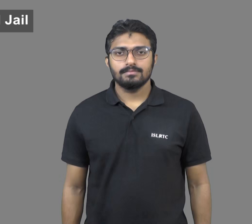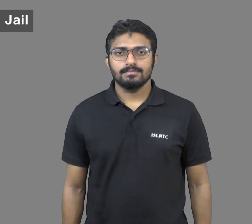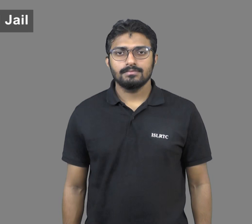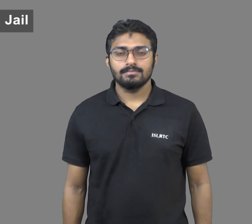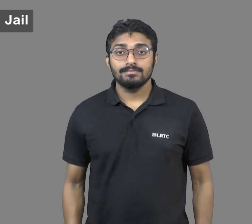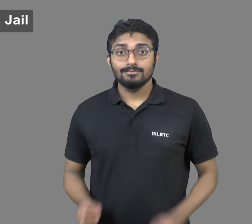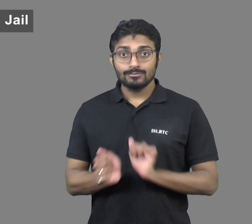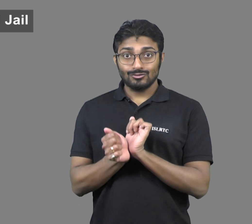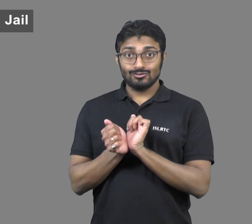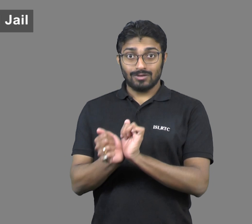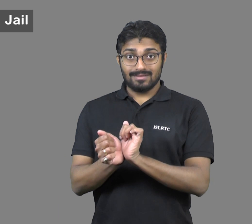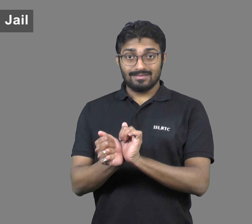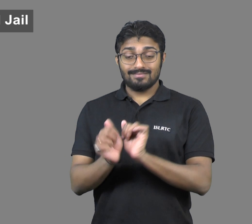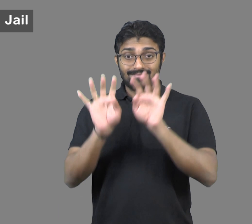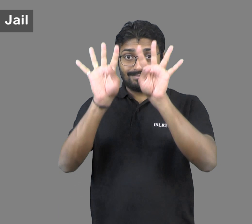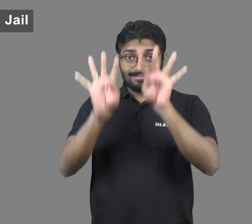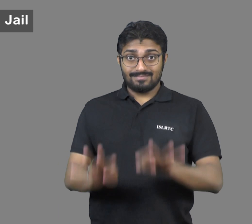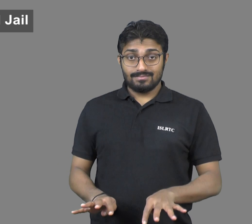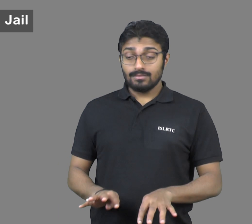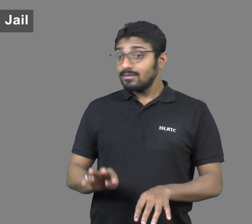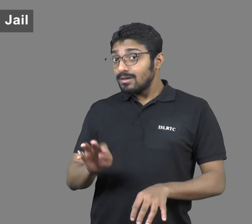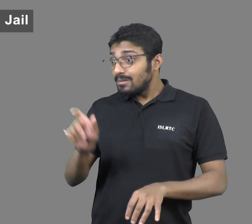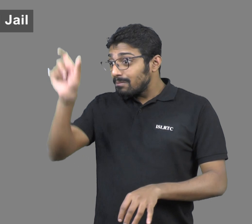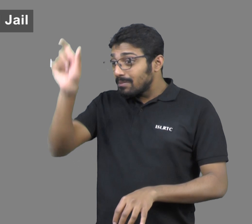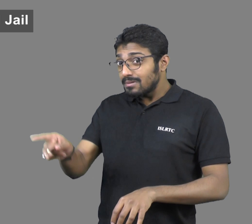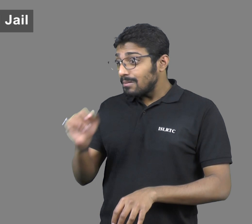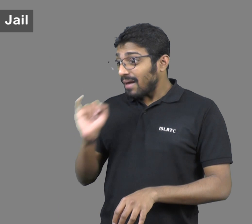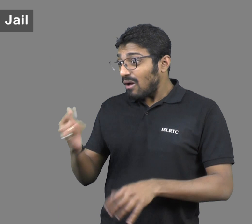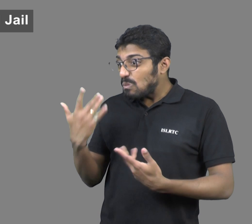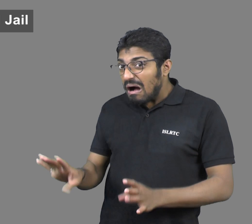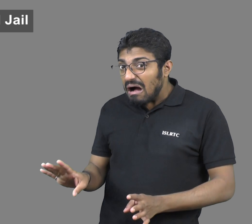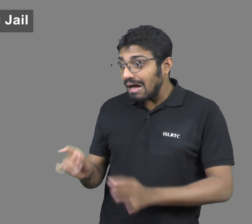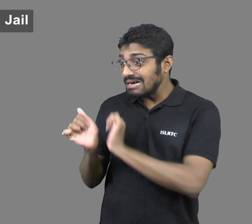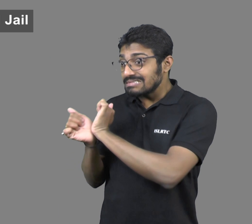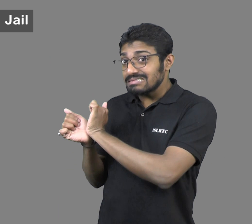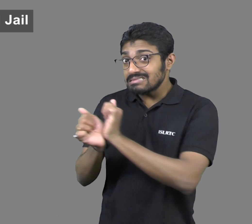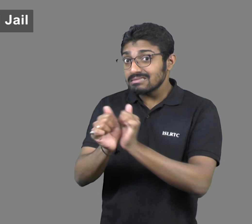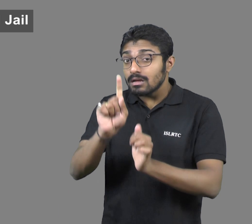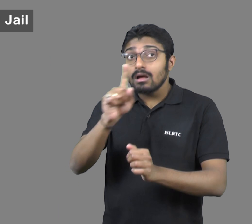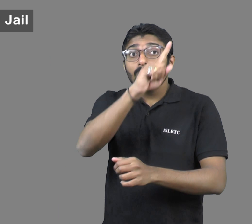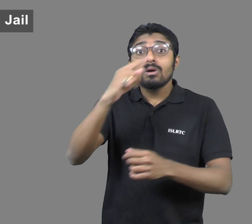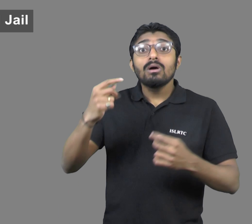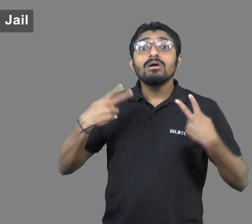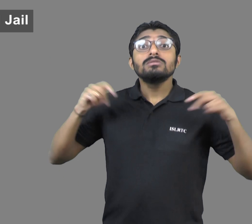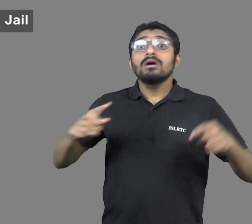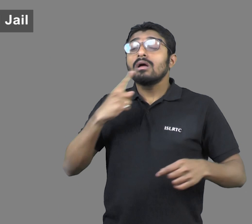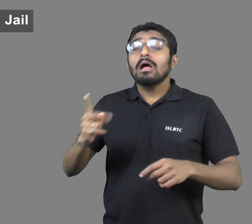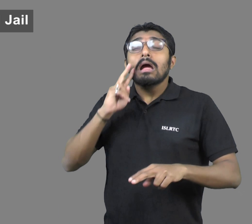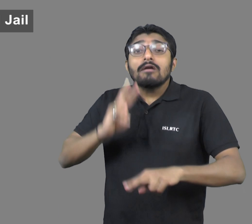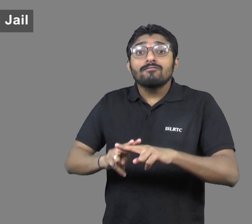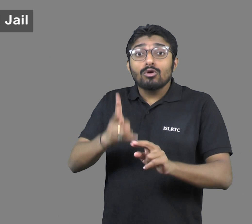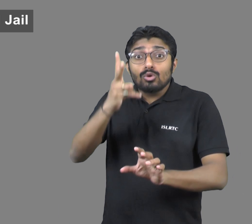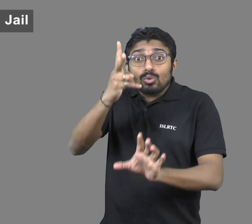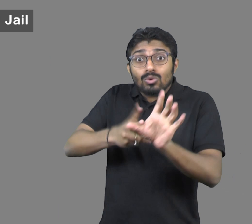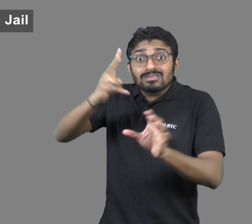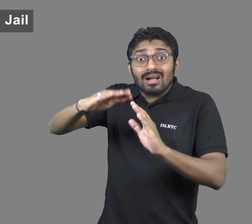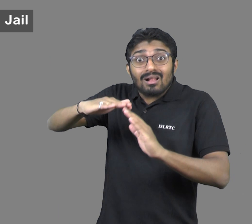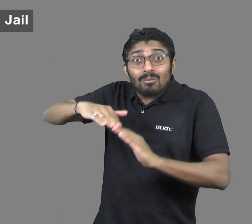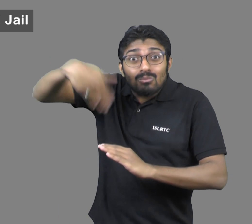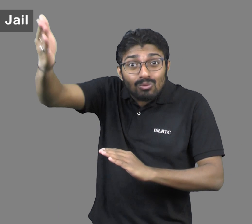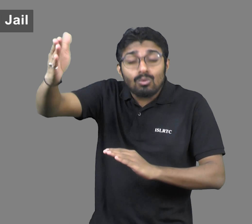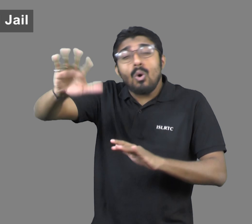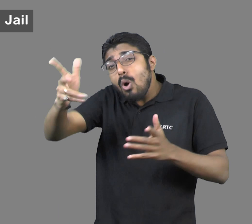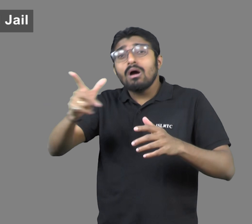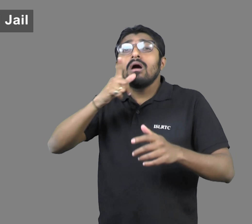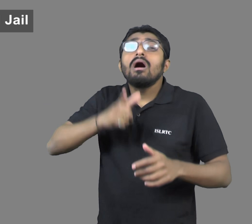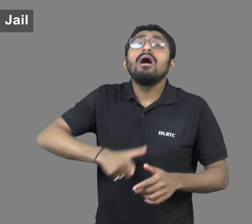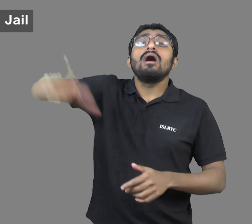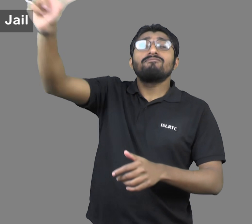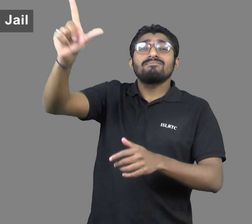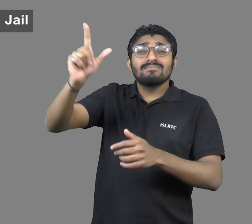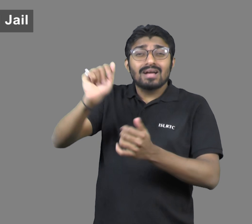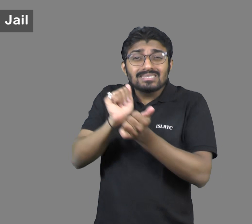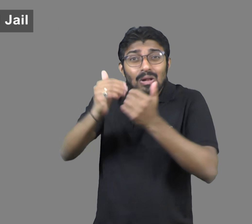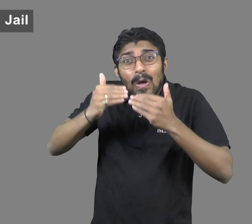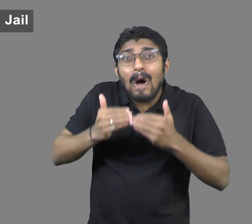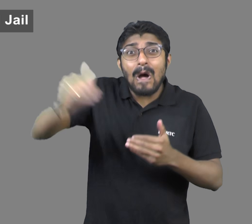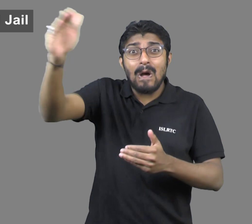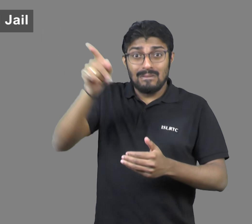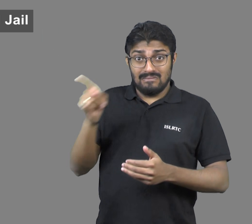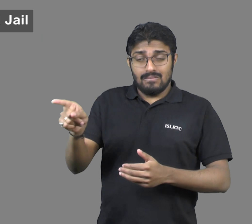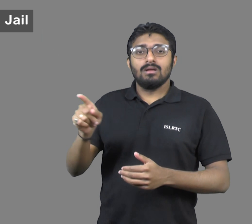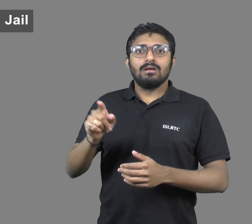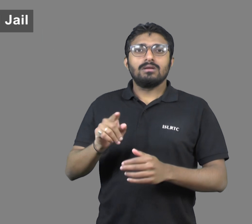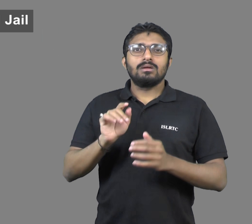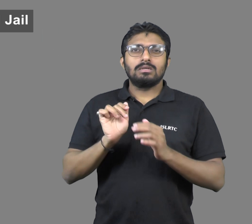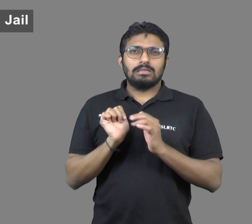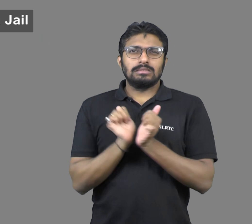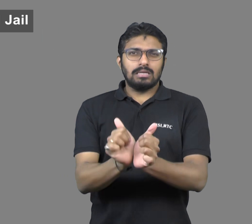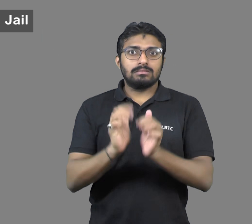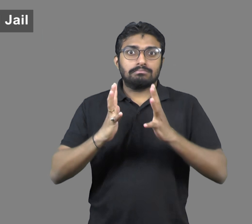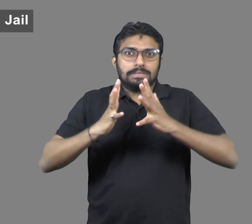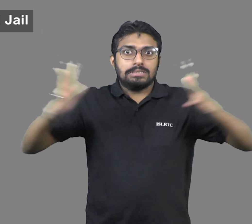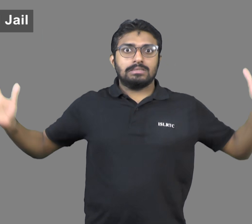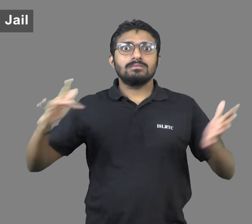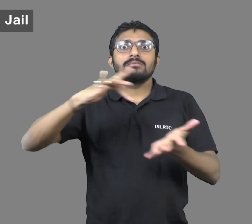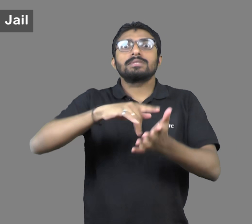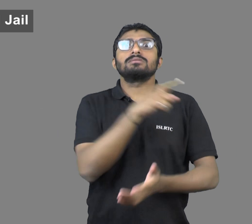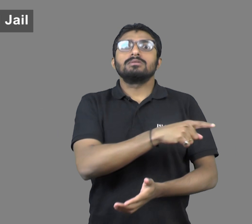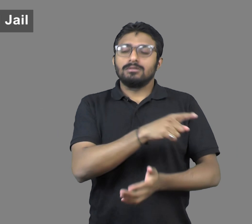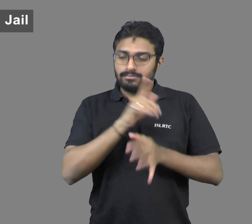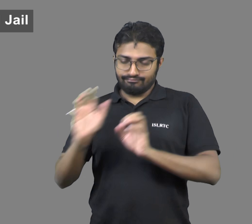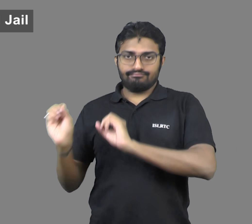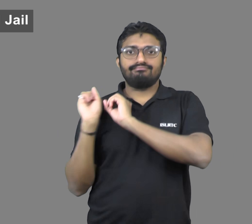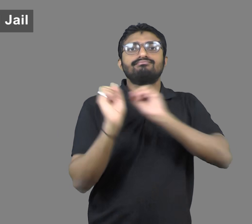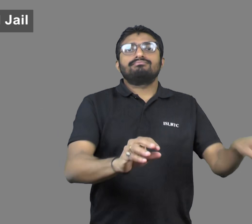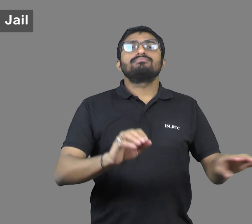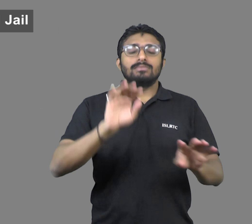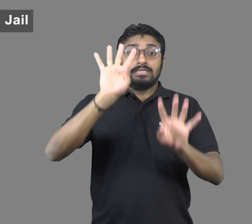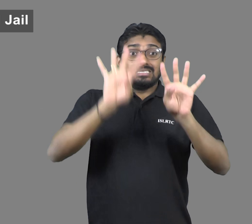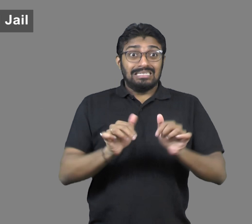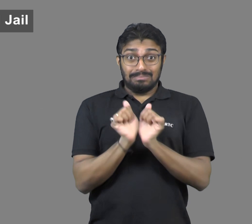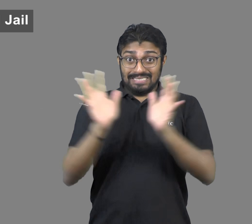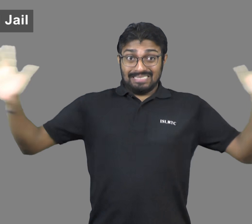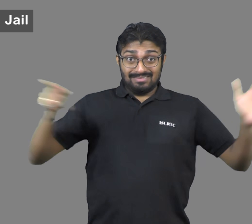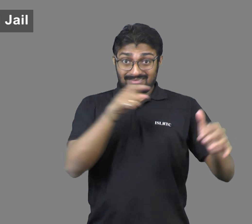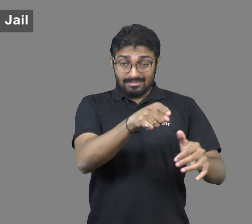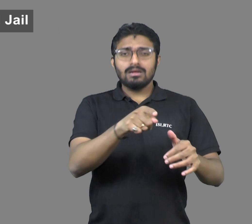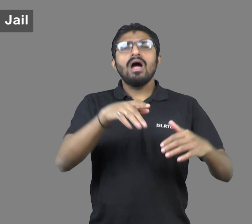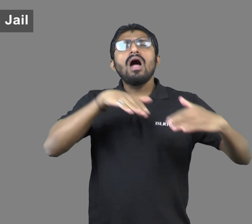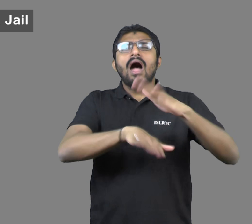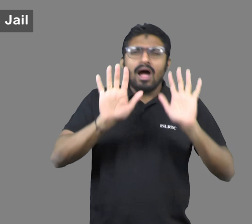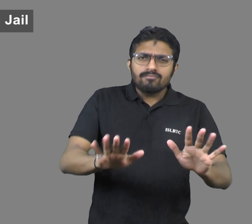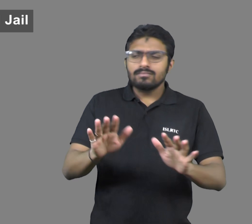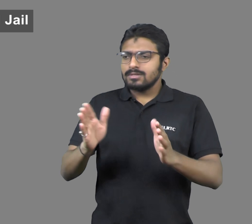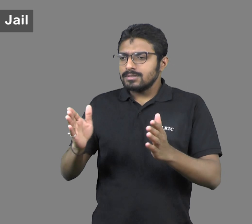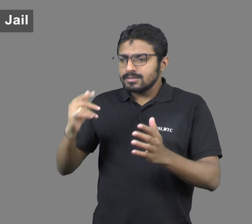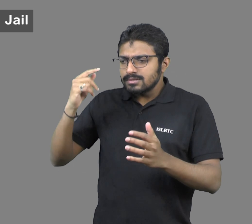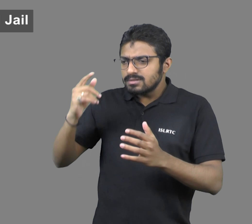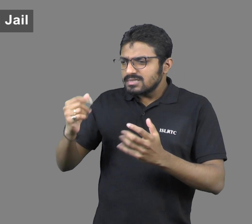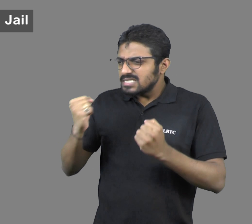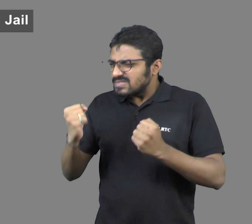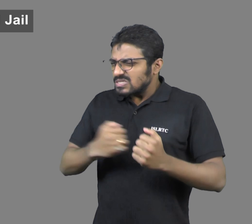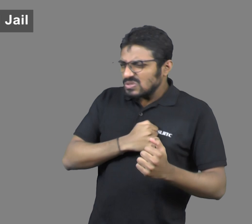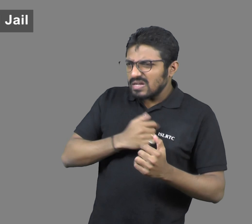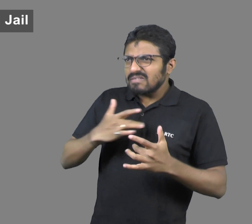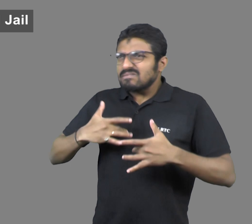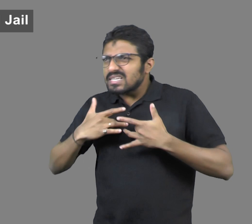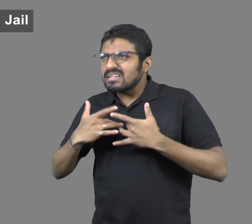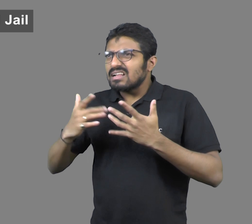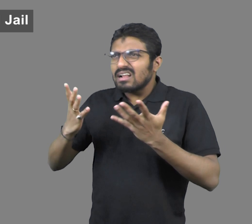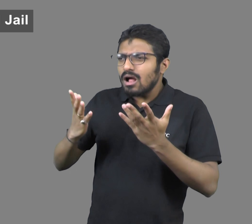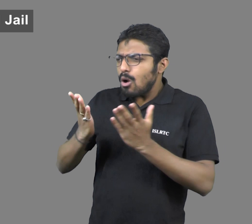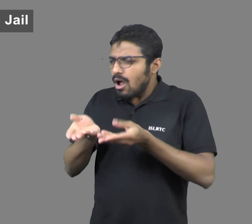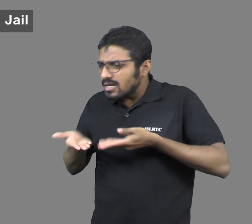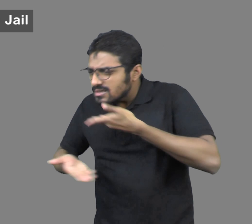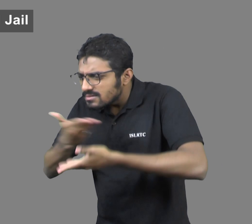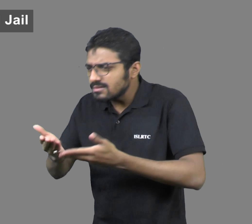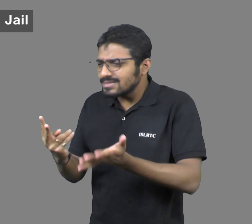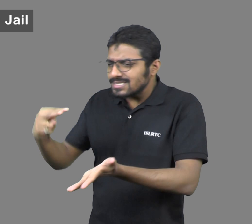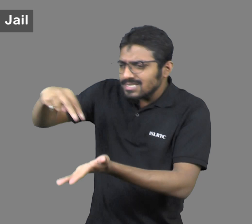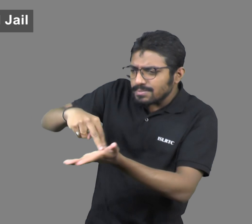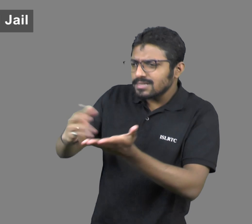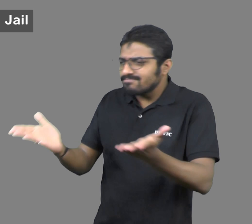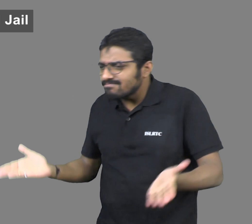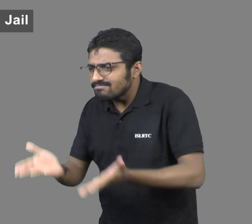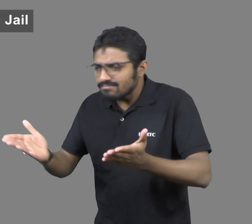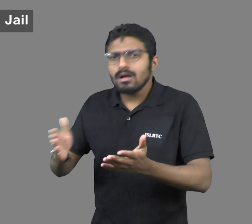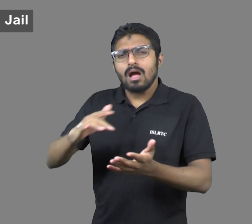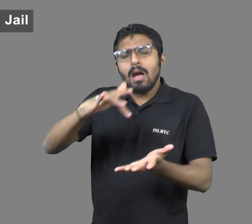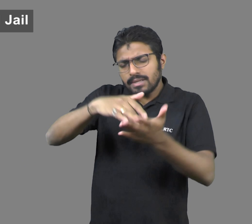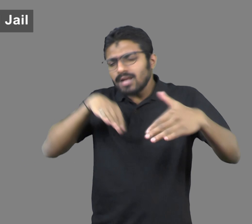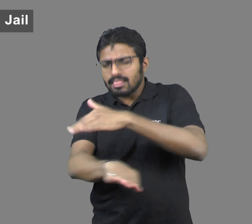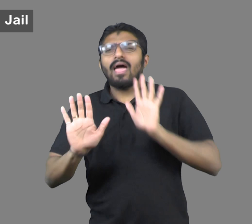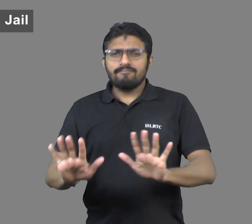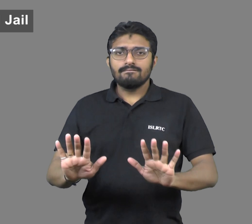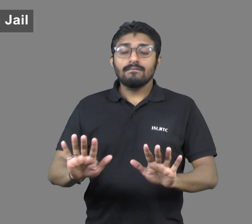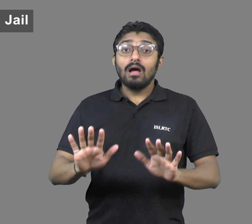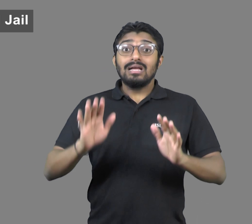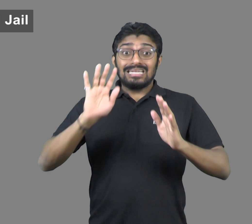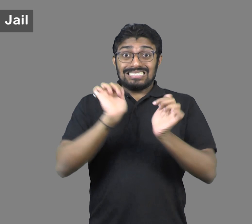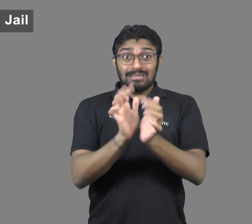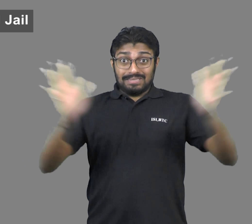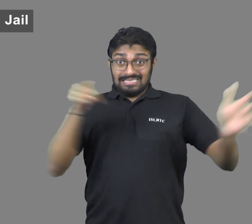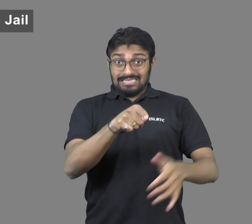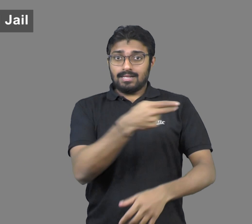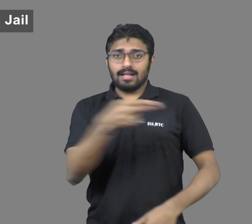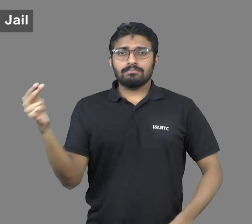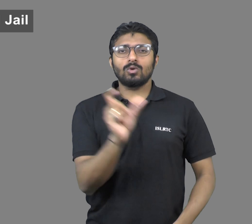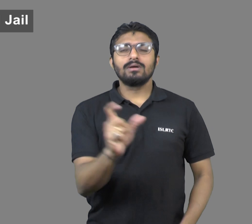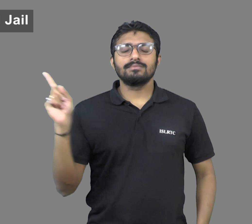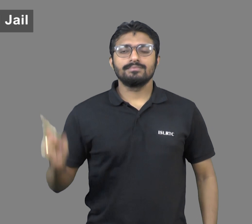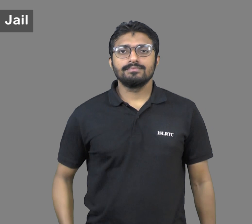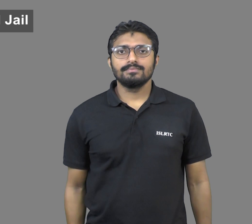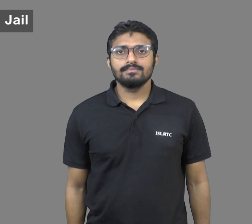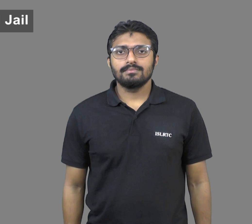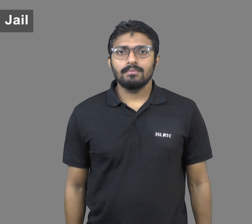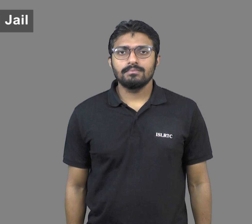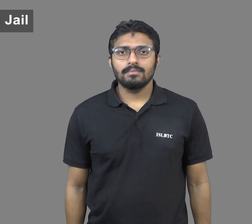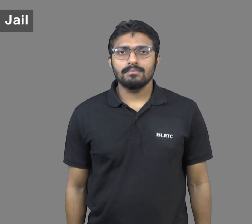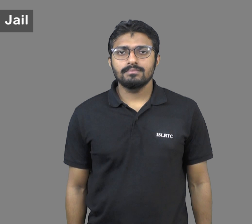Central Jail